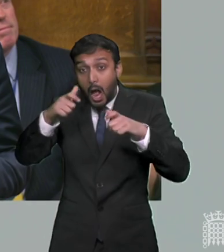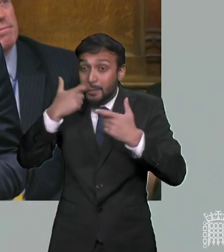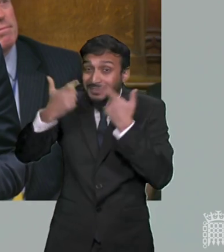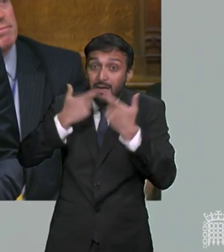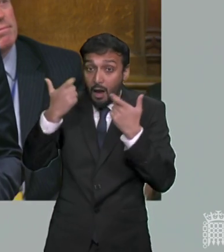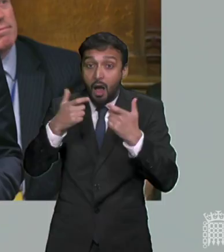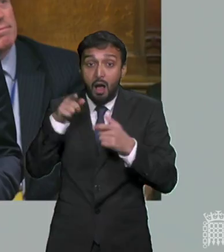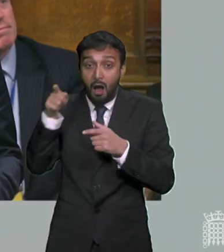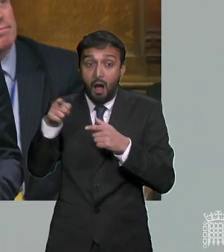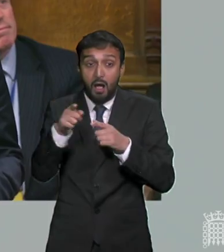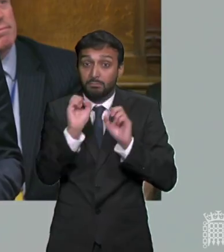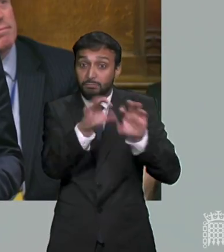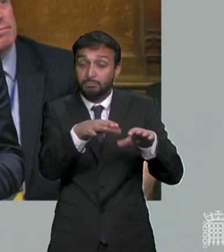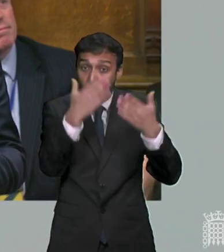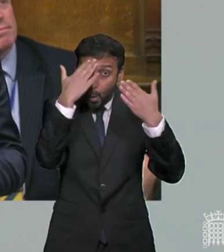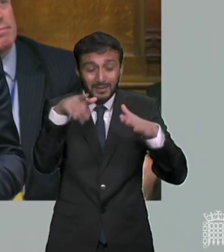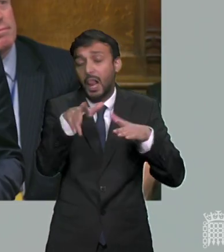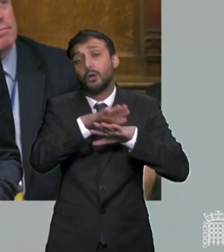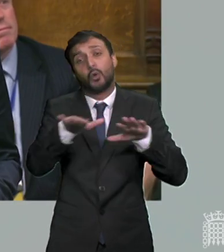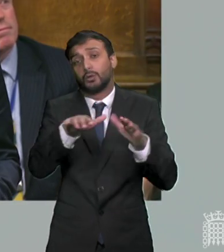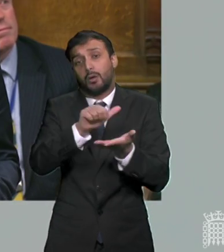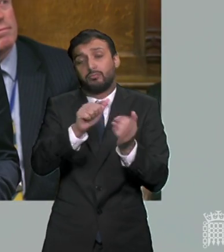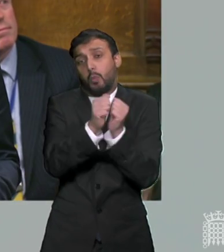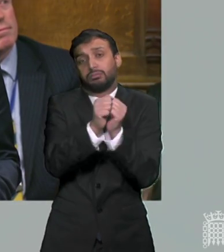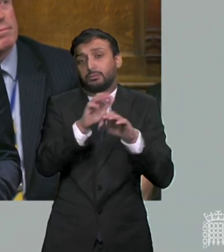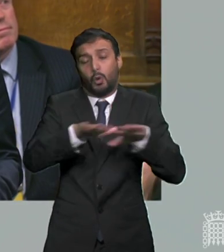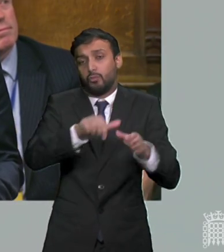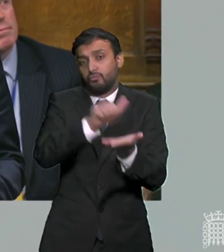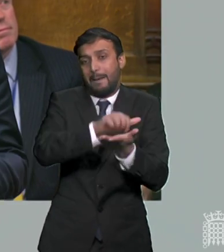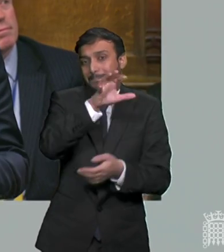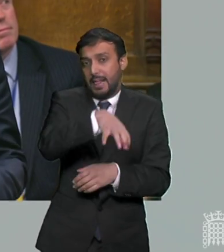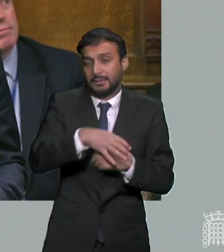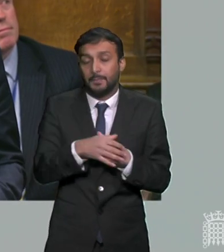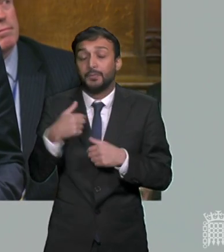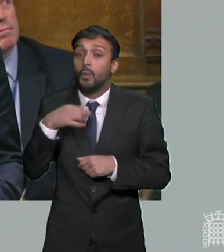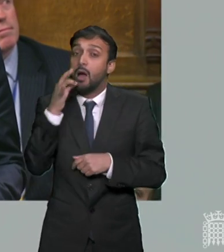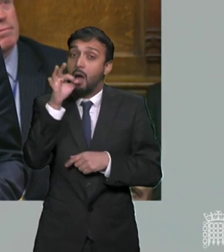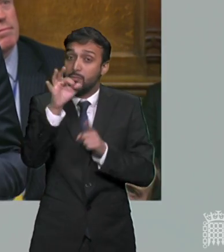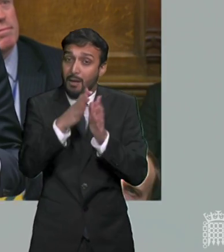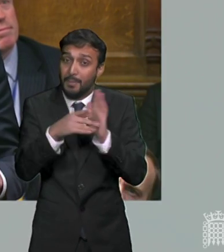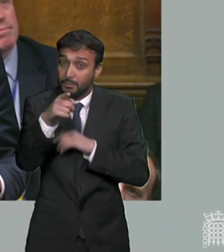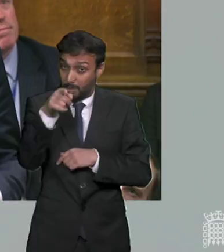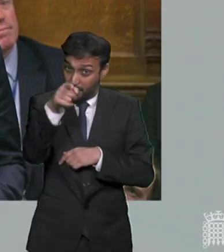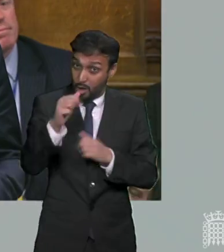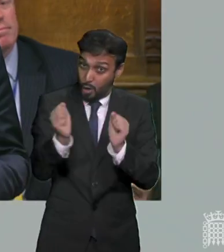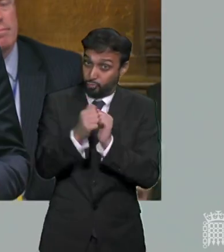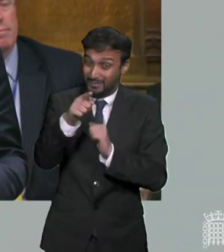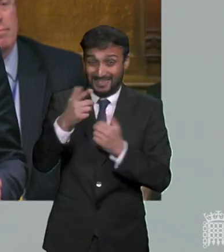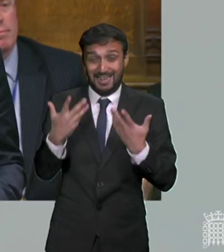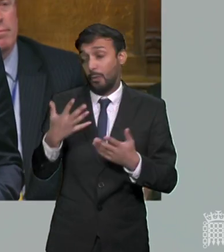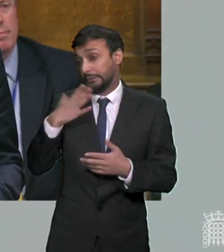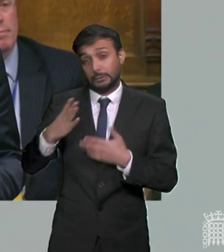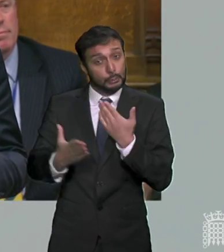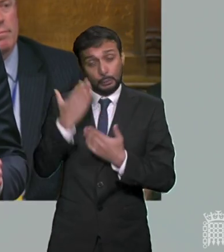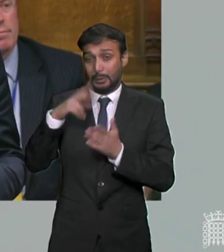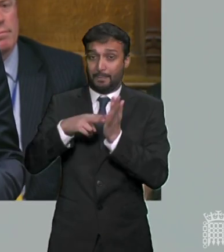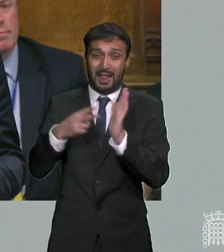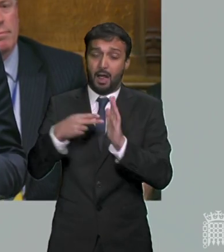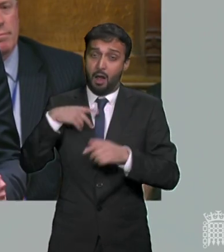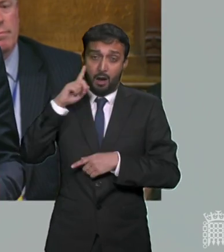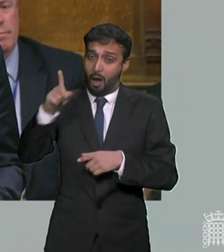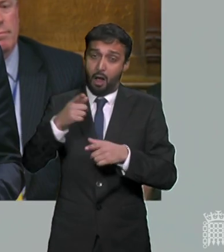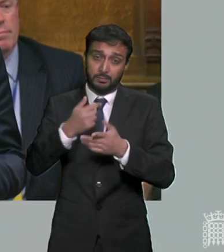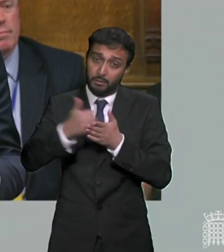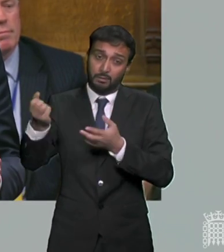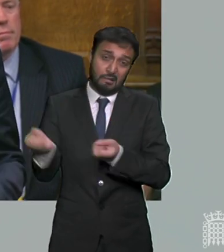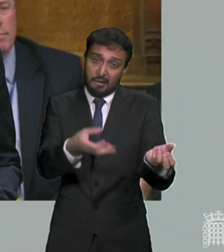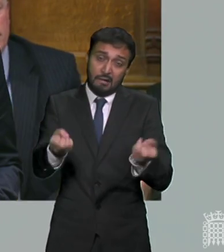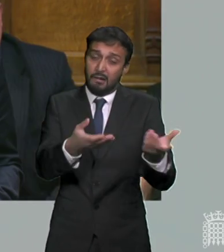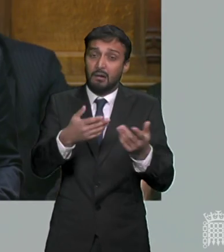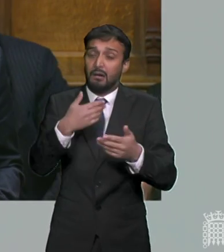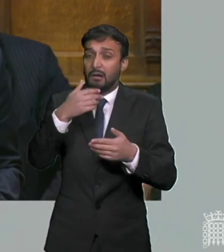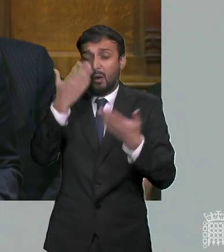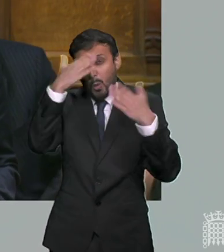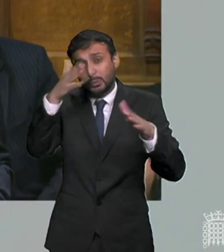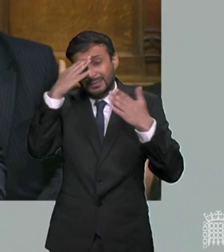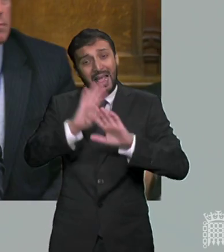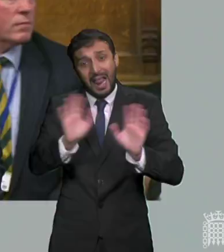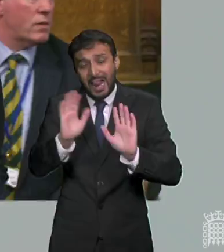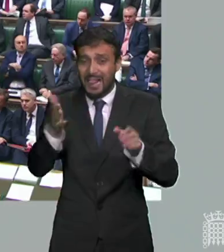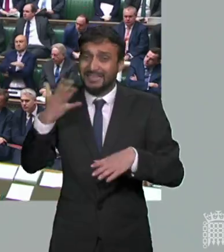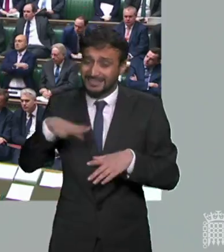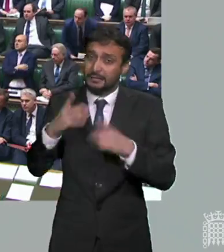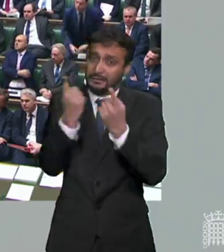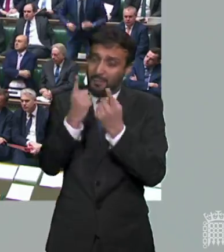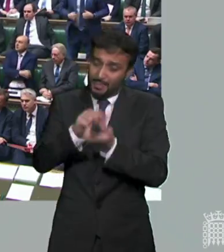Does he agree that the Government urgently need to lay out a plan that moves beyond the use of hotels and puts asylum seekers in the right place for them and for coastal communities such as Skegness?